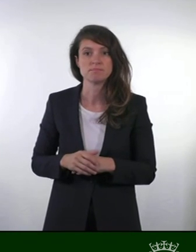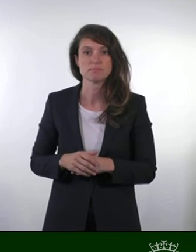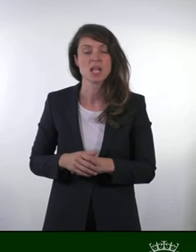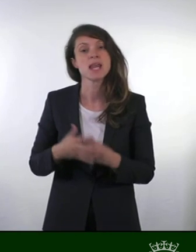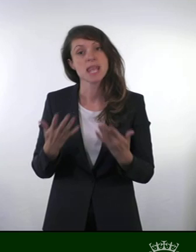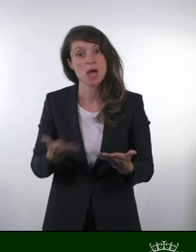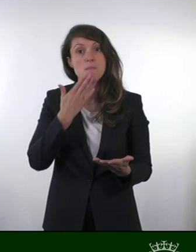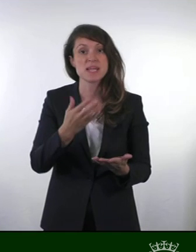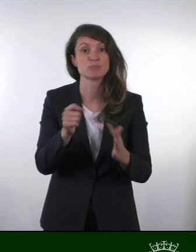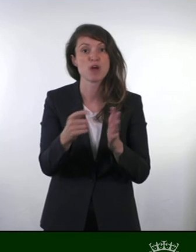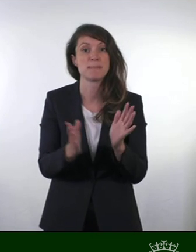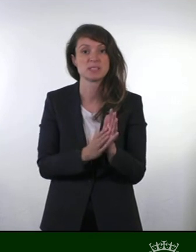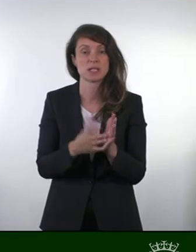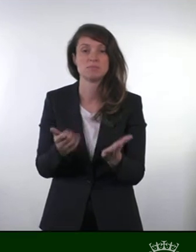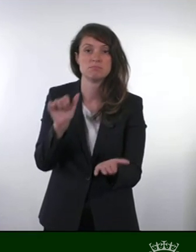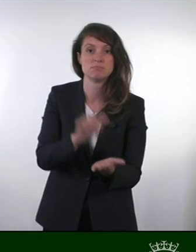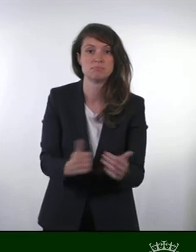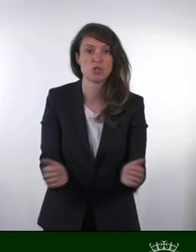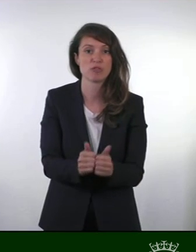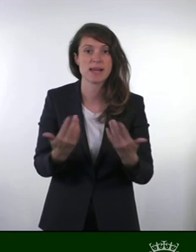Will the Prime Minister endorse it too?